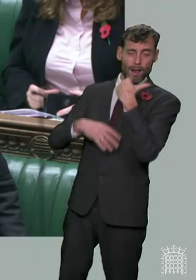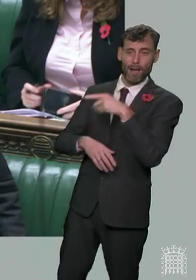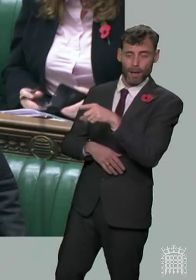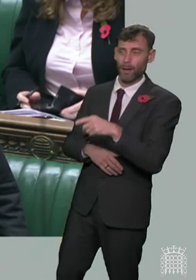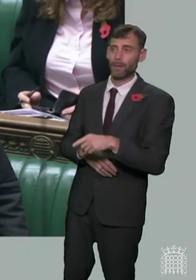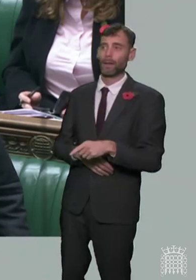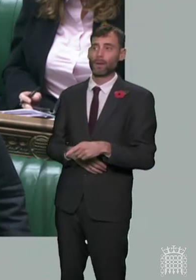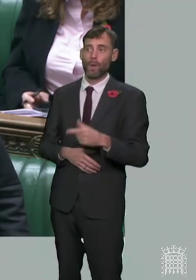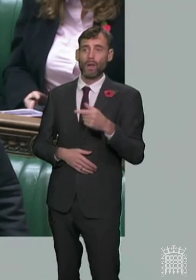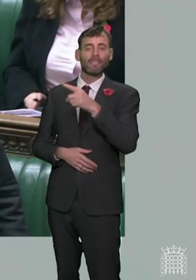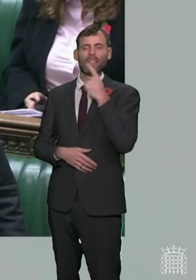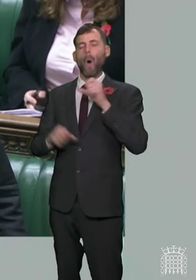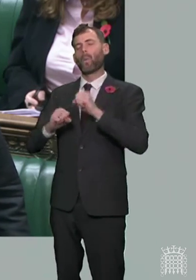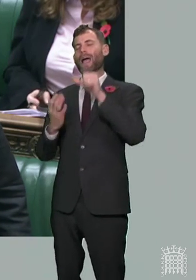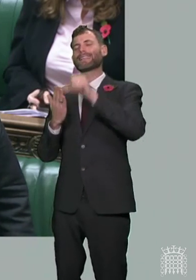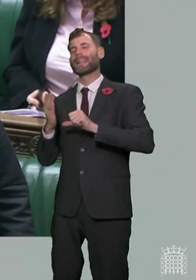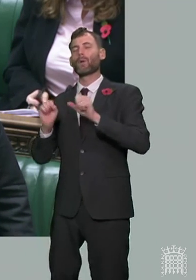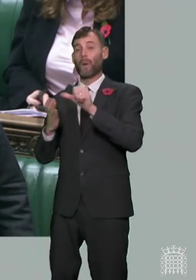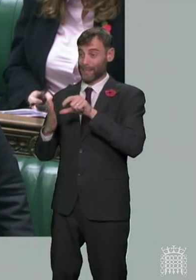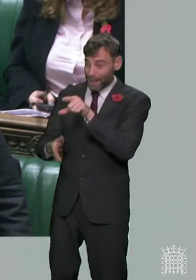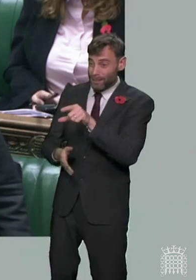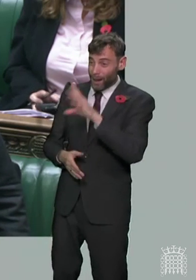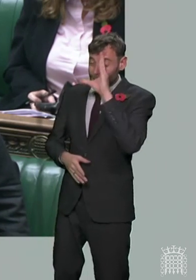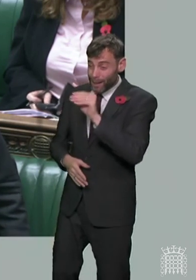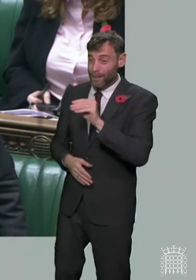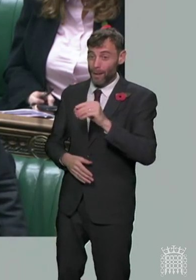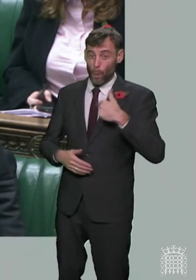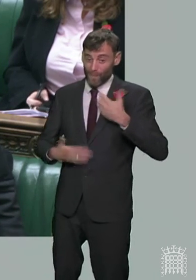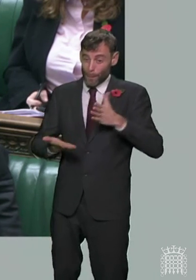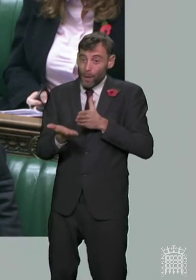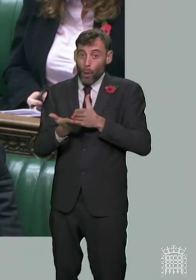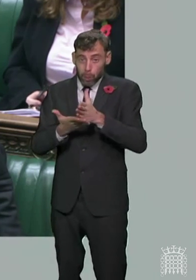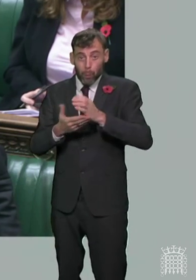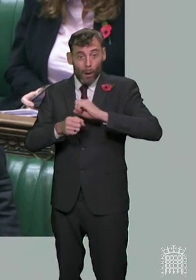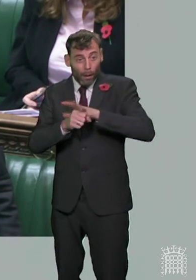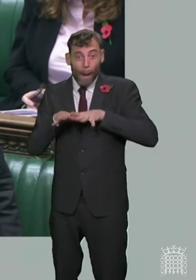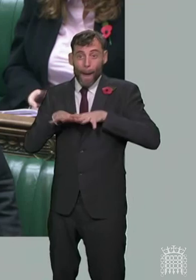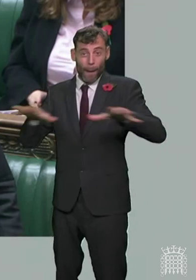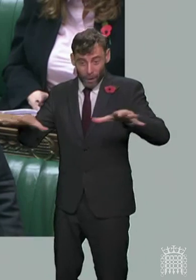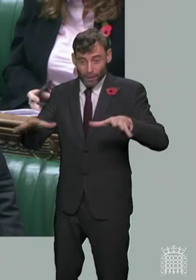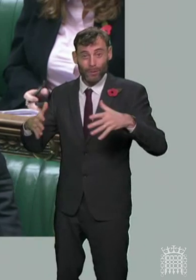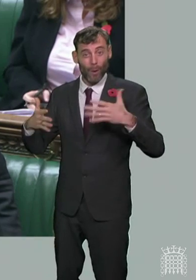It is because we have been through a pandemic.